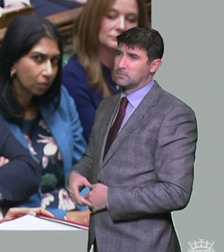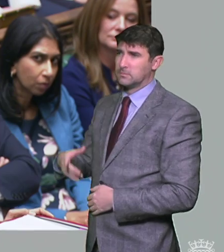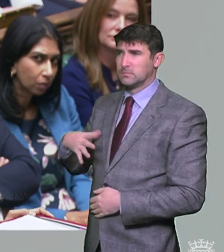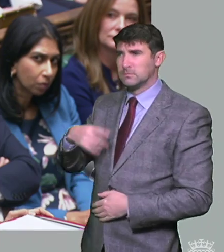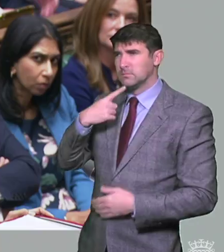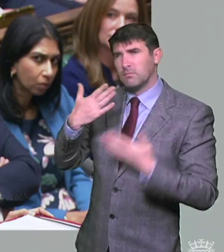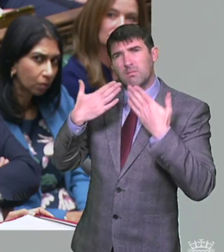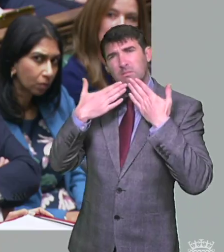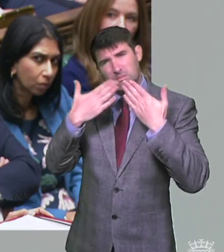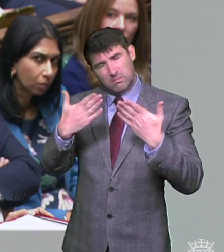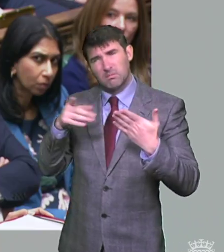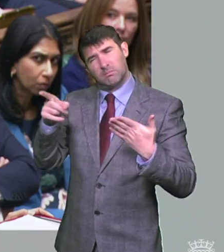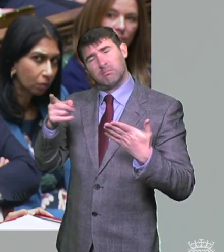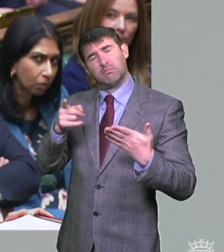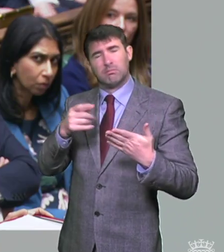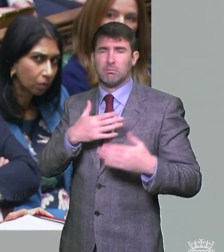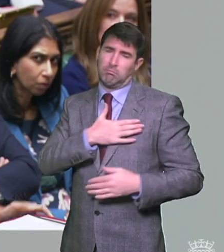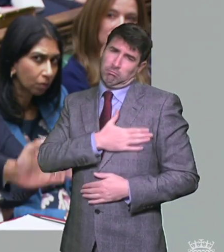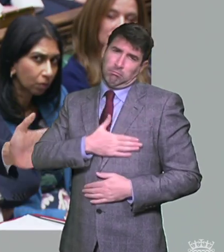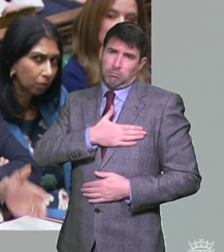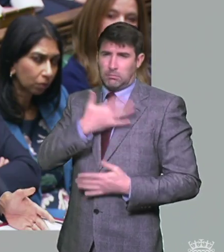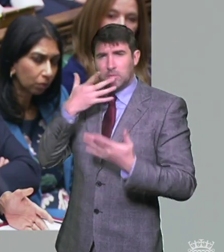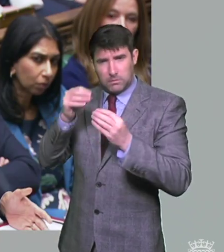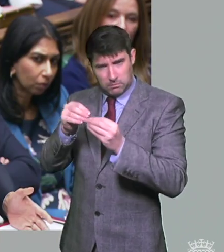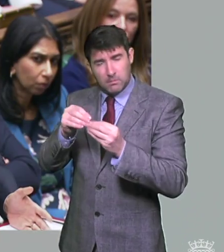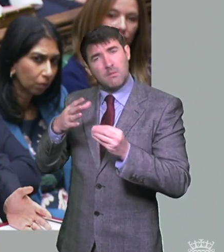What I can tell him is that my record is clear.